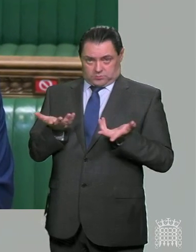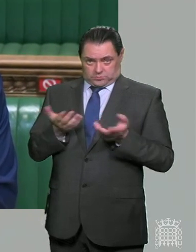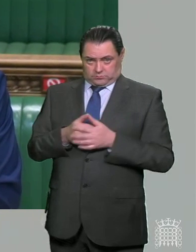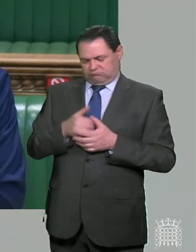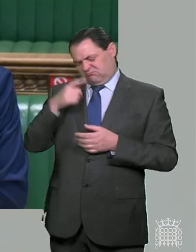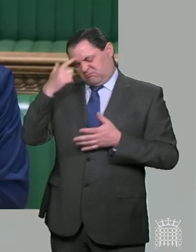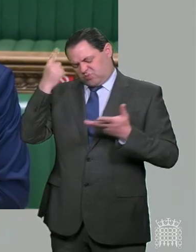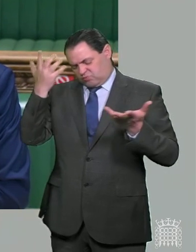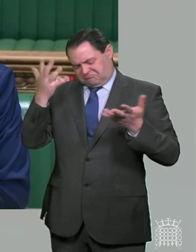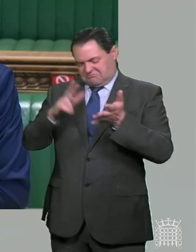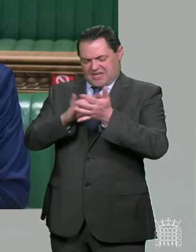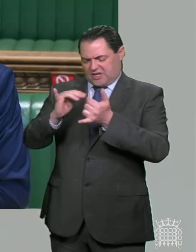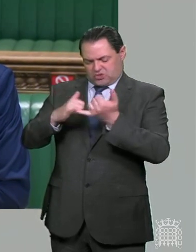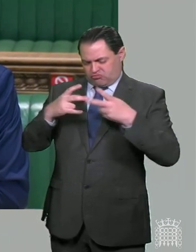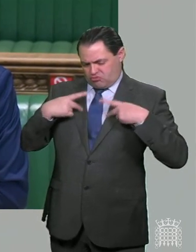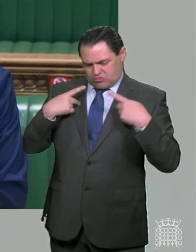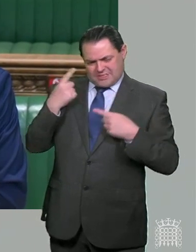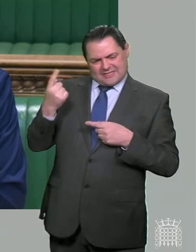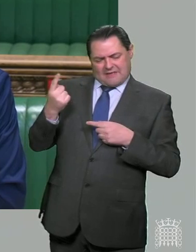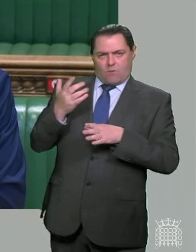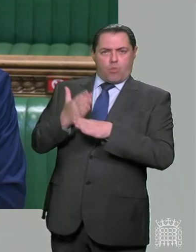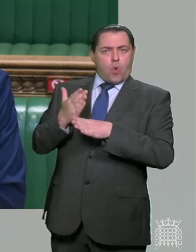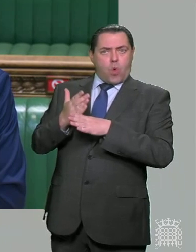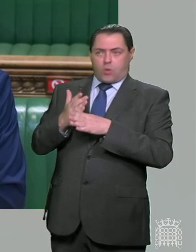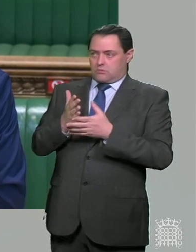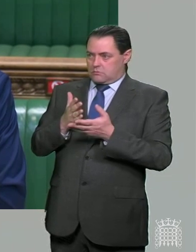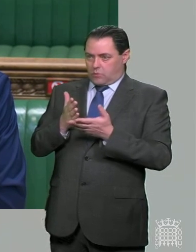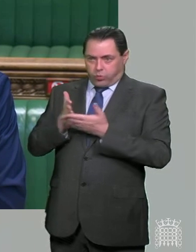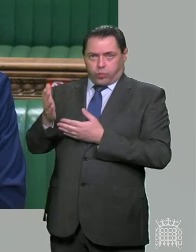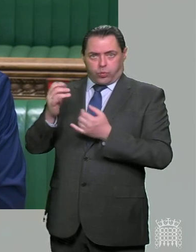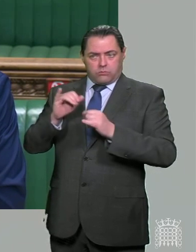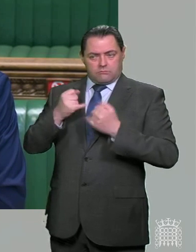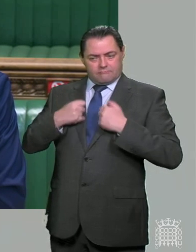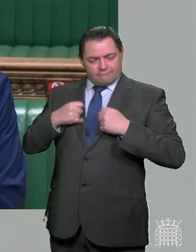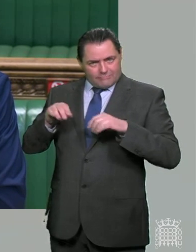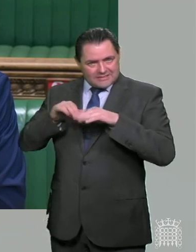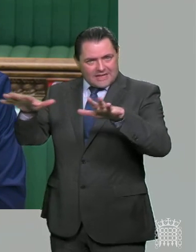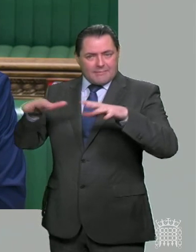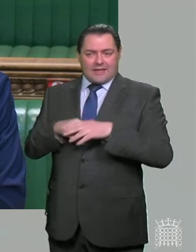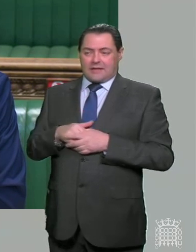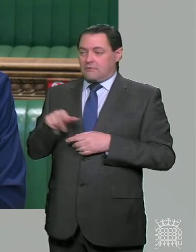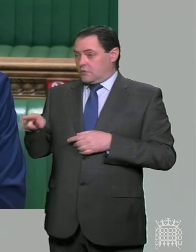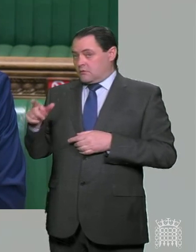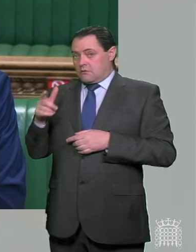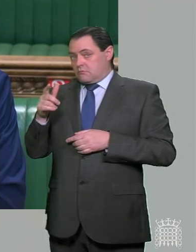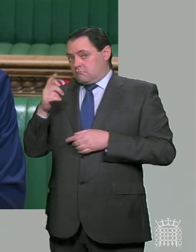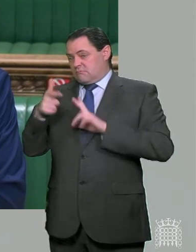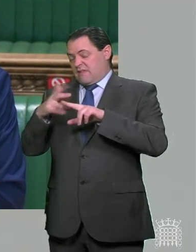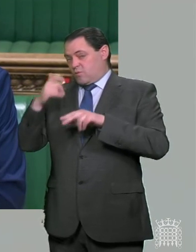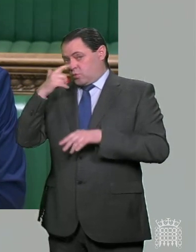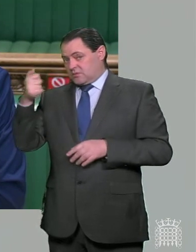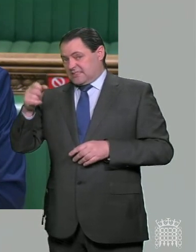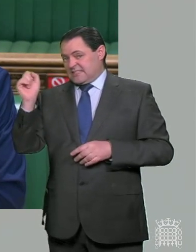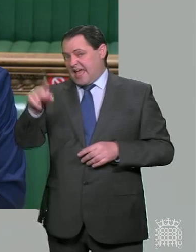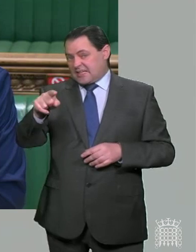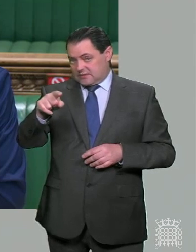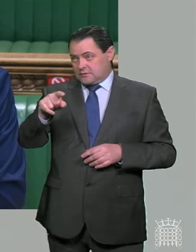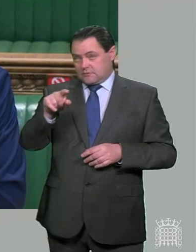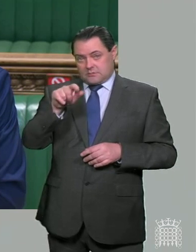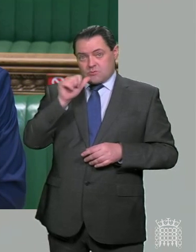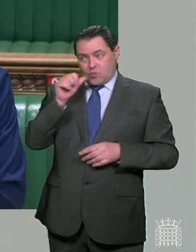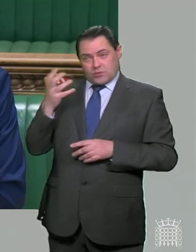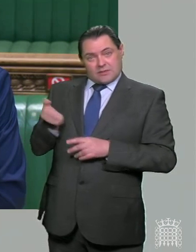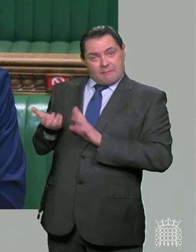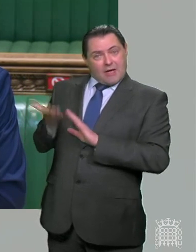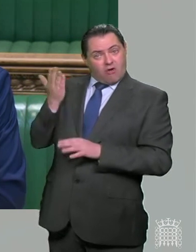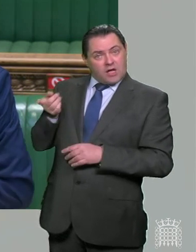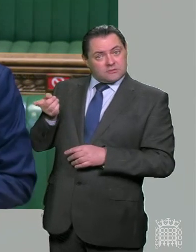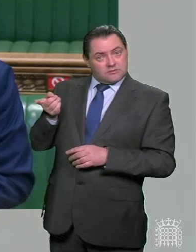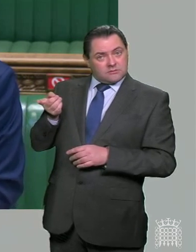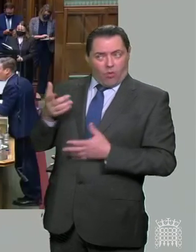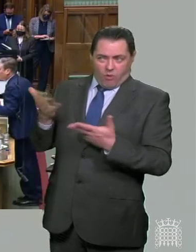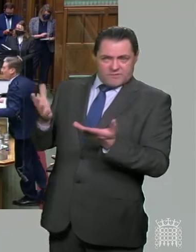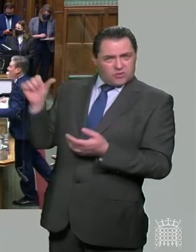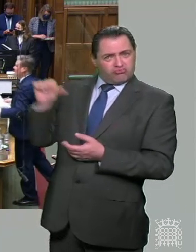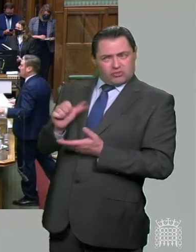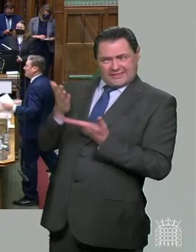If an NHS nurse, who has been working on the frontline during the pandemic, had the Prime Minister’s phone number, would they get the pay rise that they so obviously deserve?